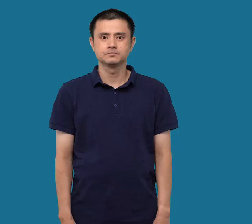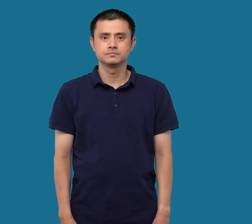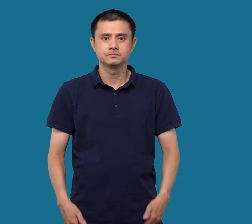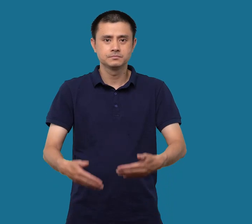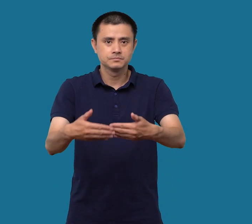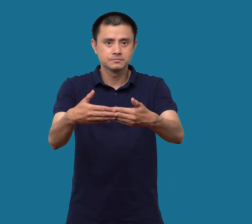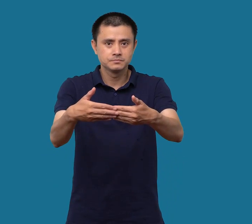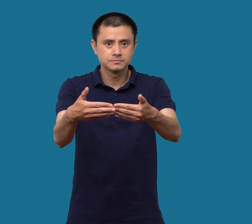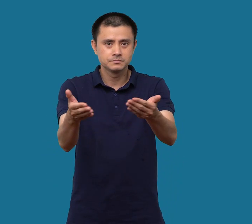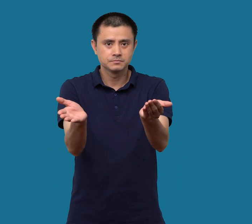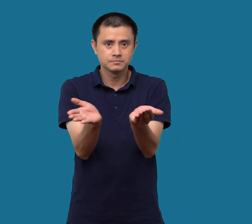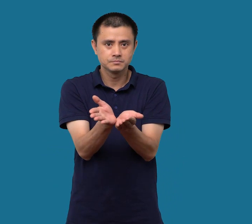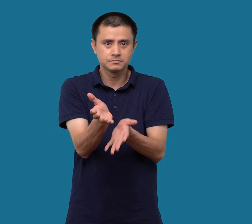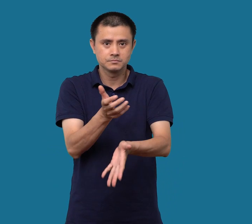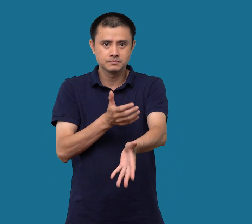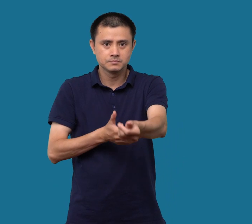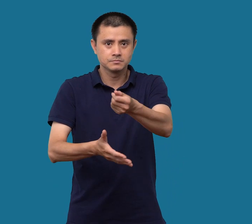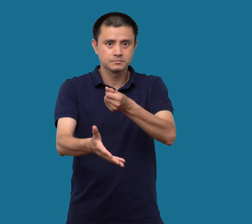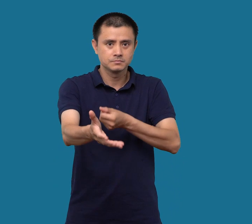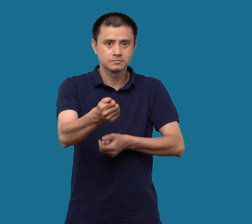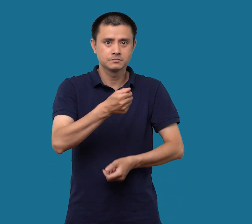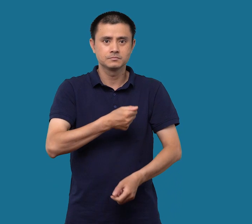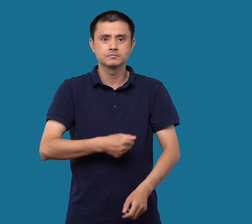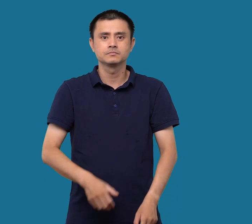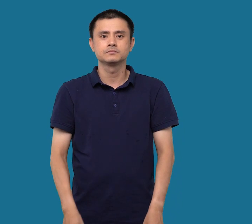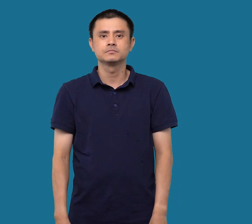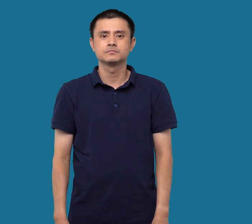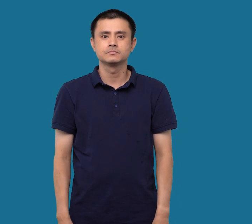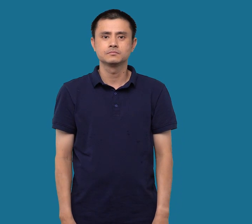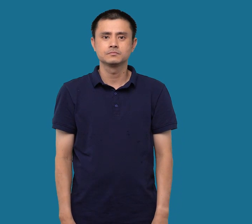giếng nước